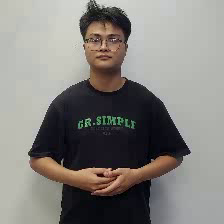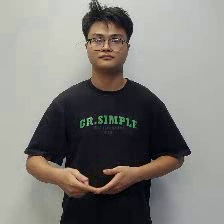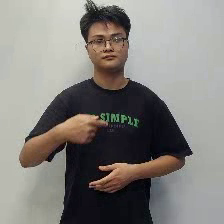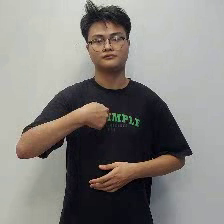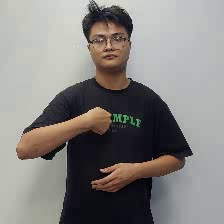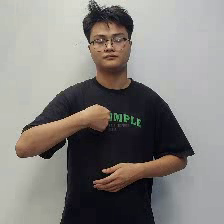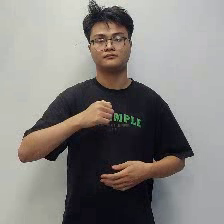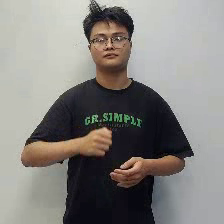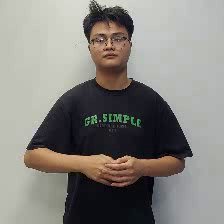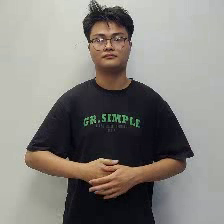Tôi